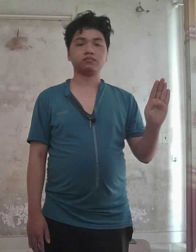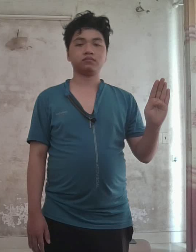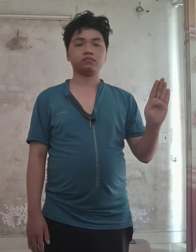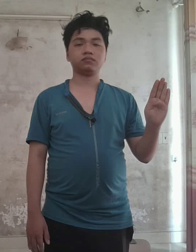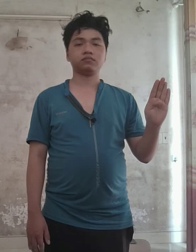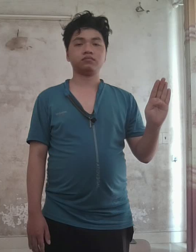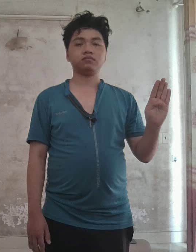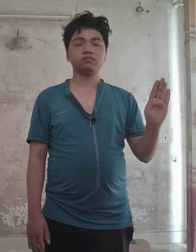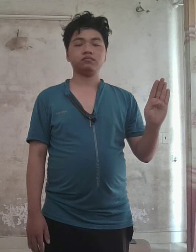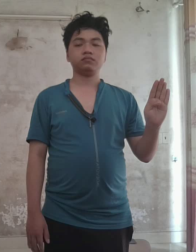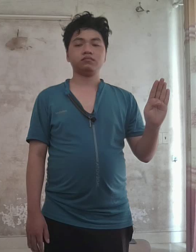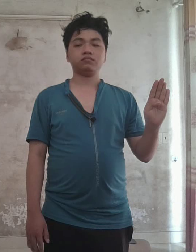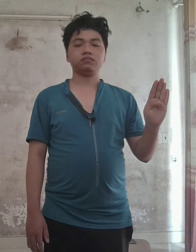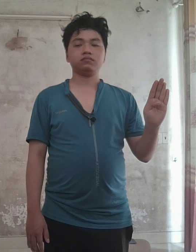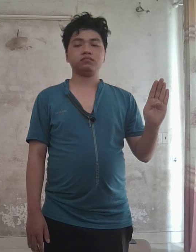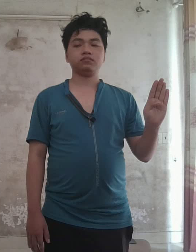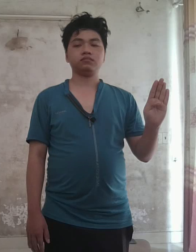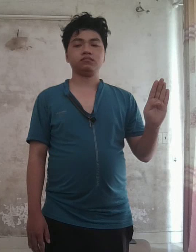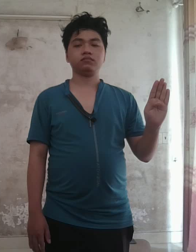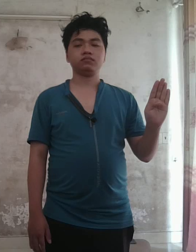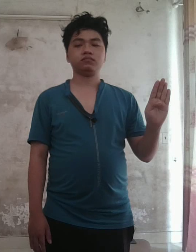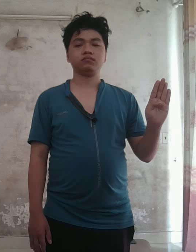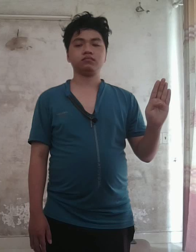b